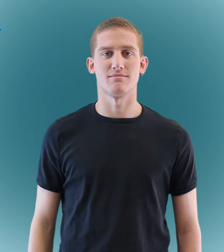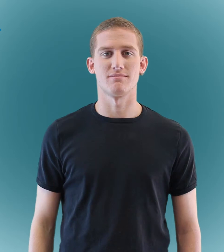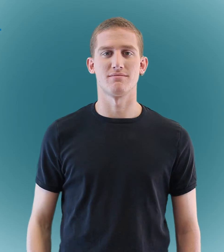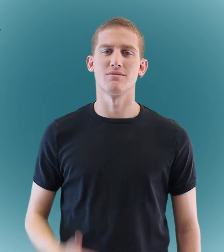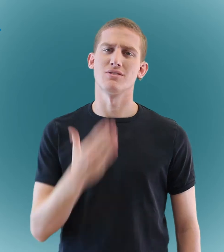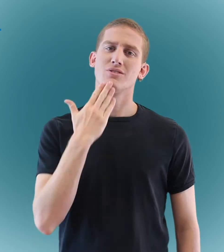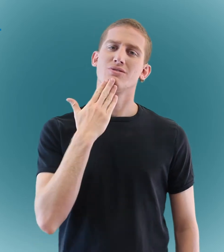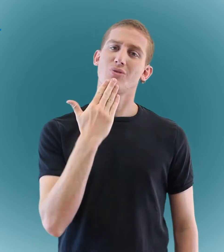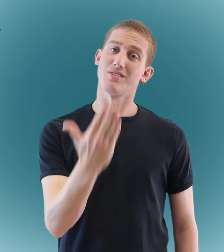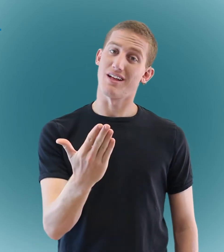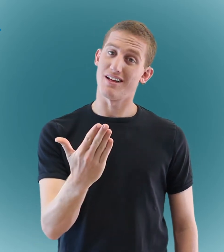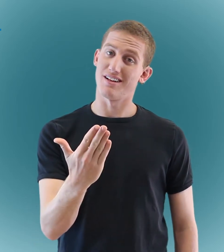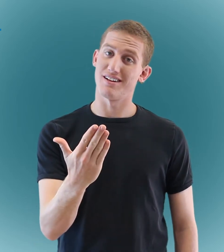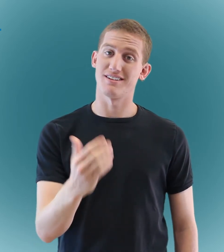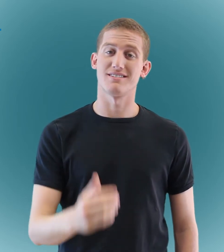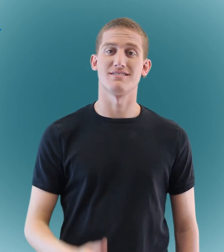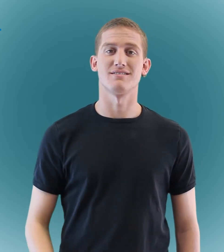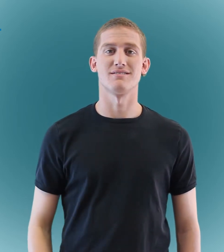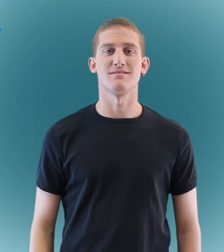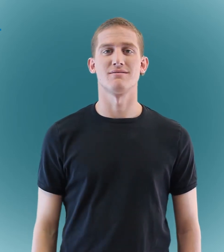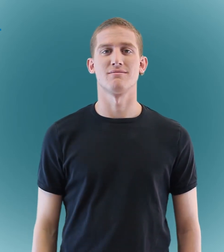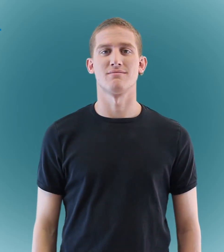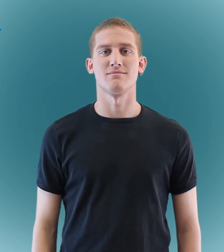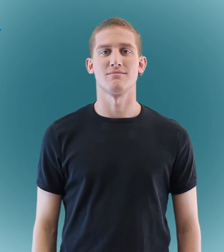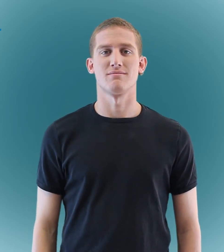תודה